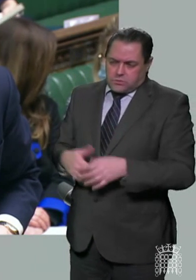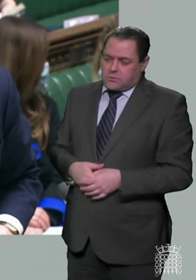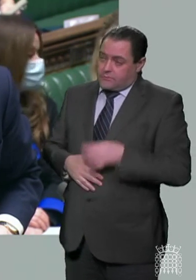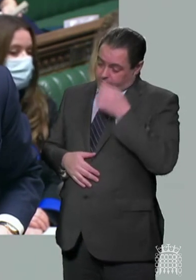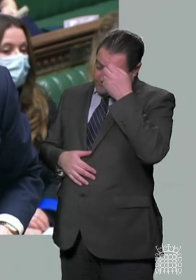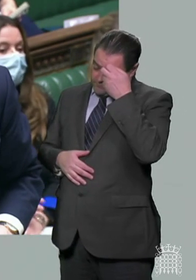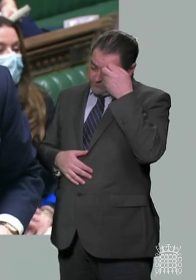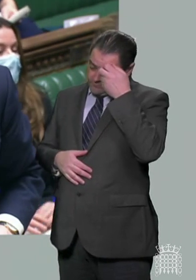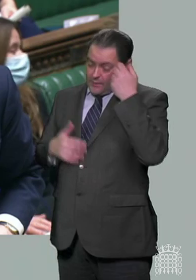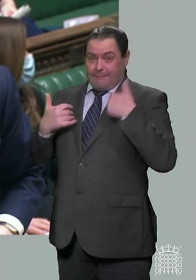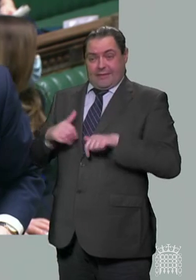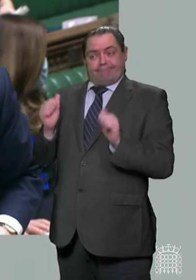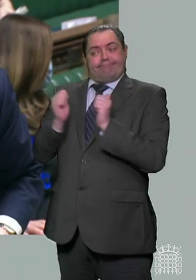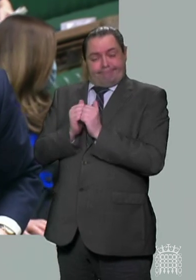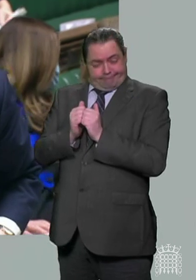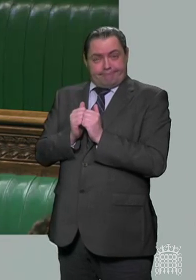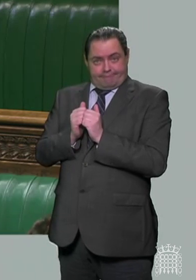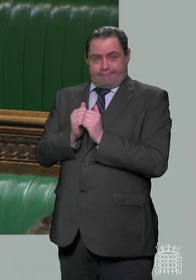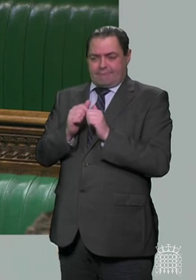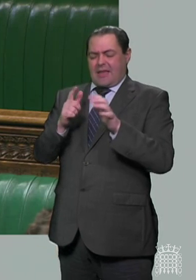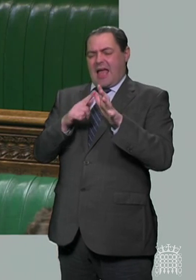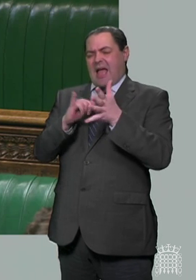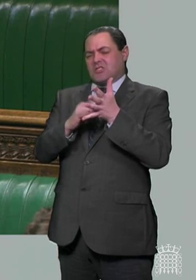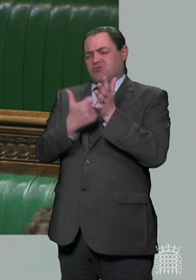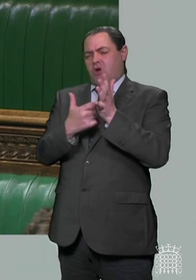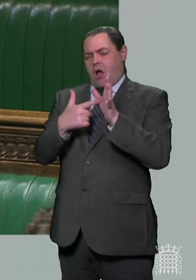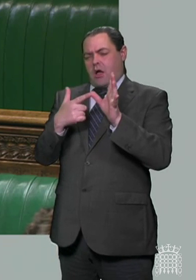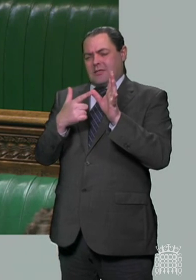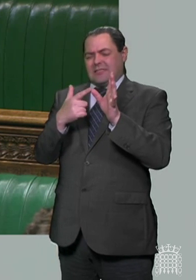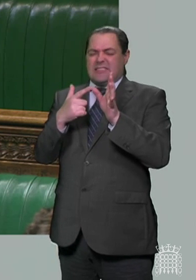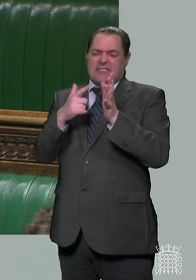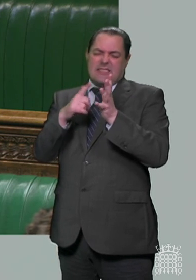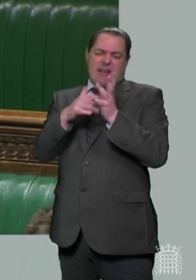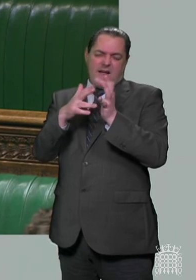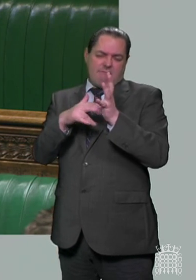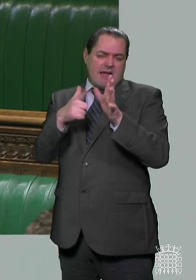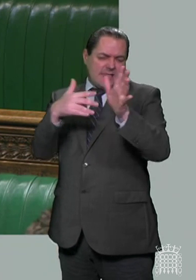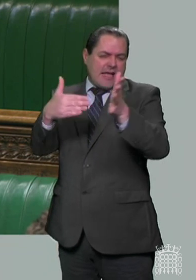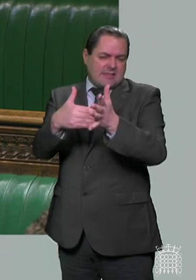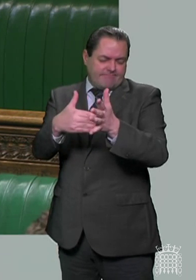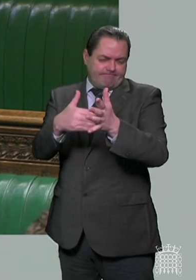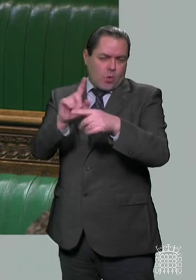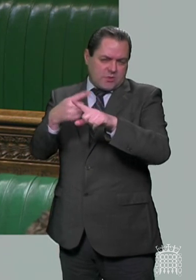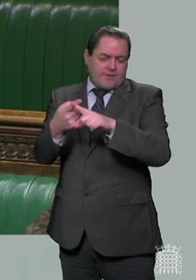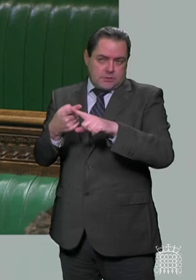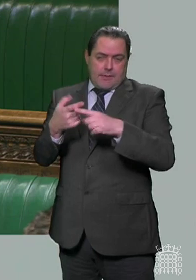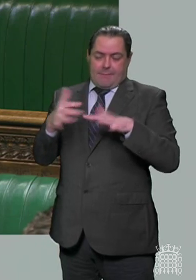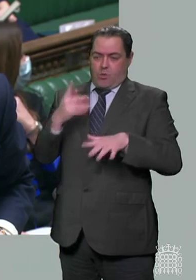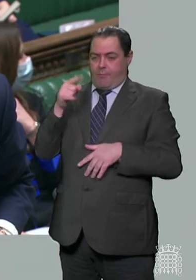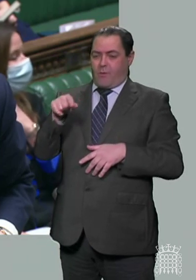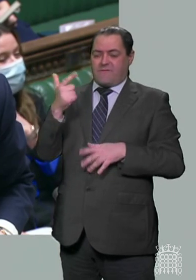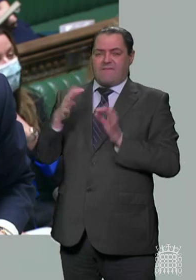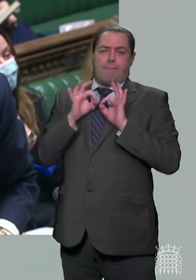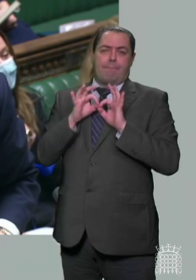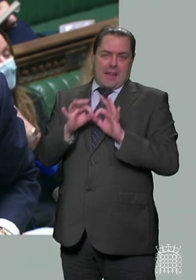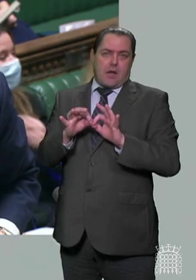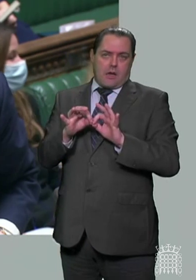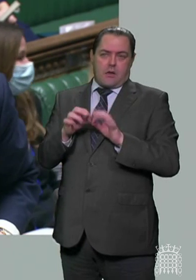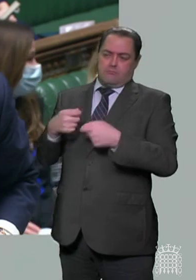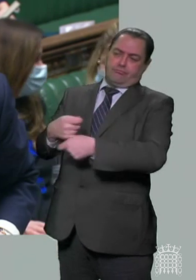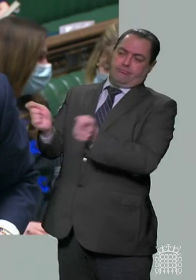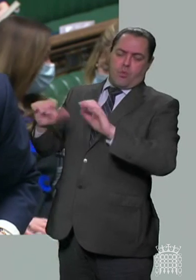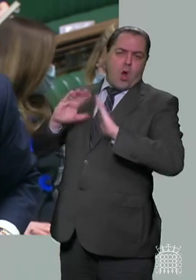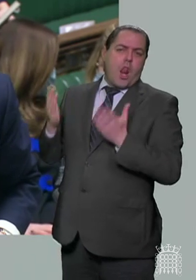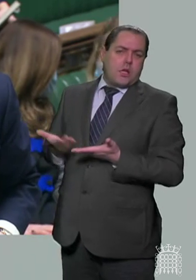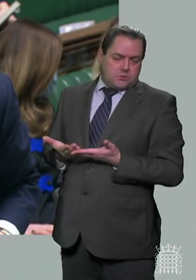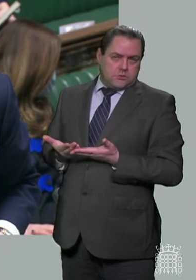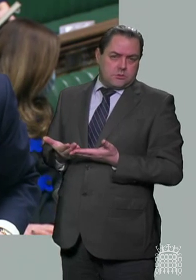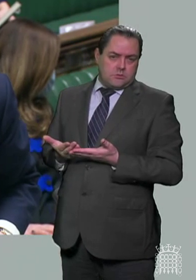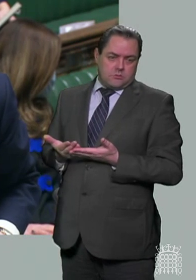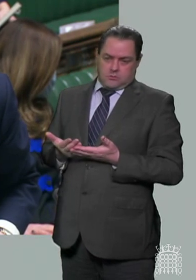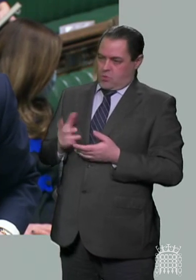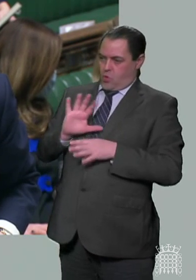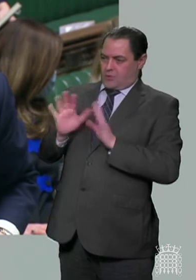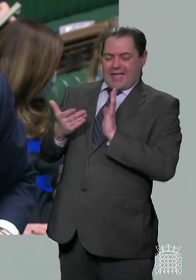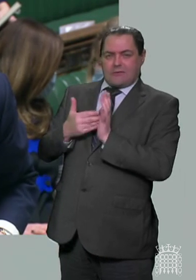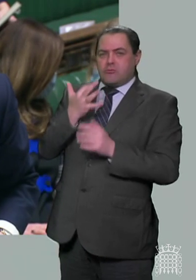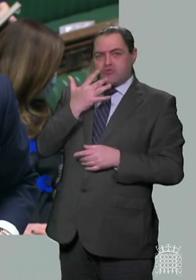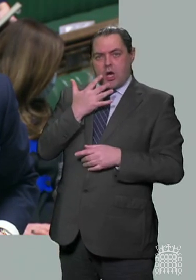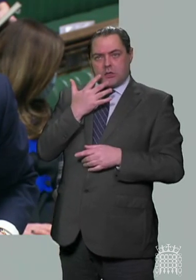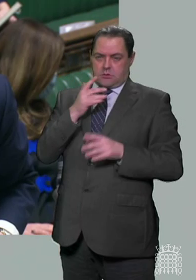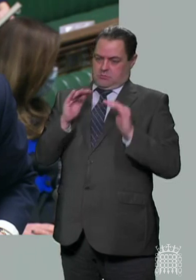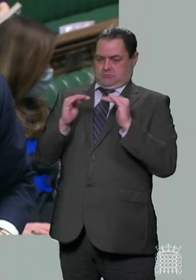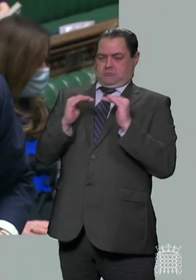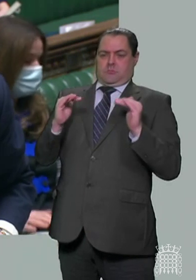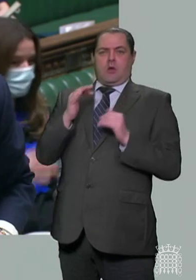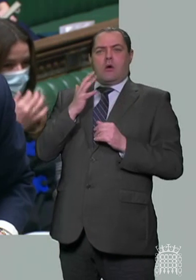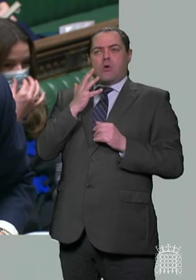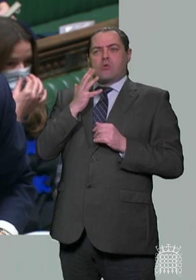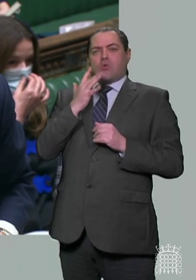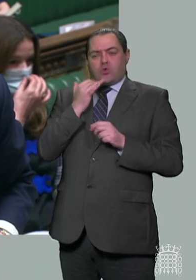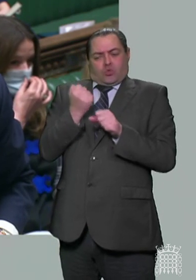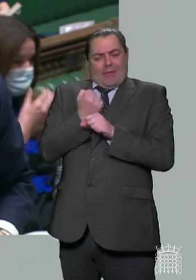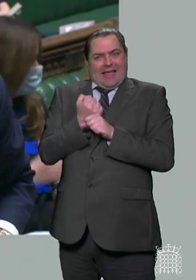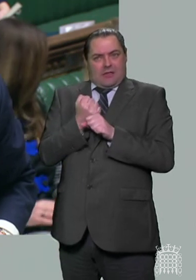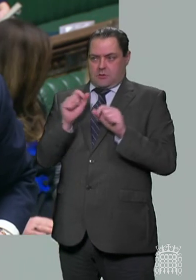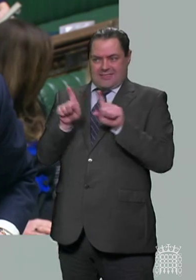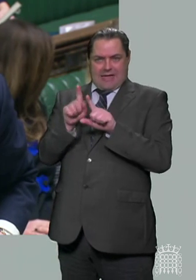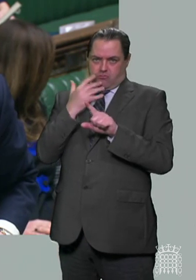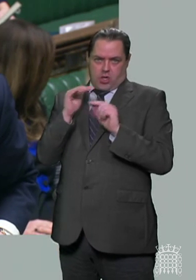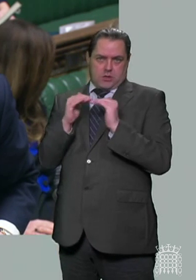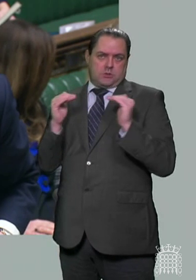Thanks to the deal we did with Oxford-AstraZeneca, 1.5 billion doses were administered to people who needed them around the world at cost—that was thanks to the deal negotiated by the UK Government.